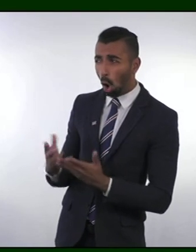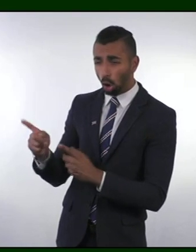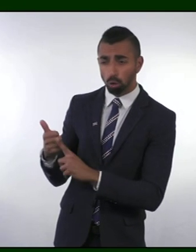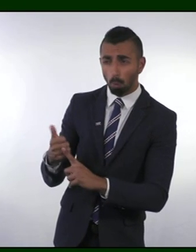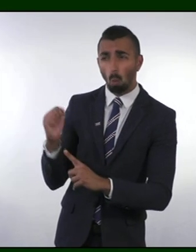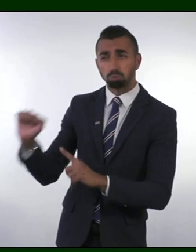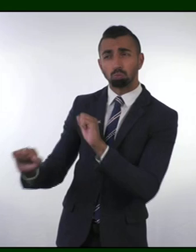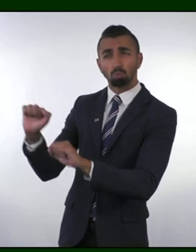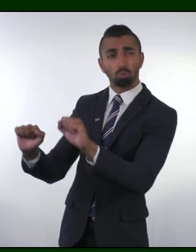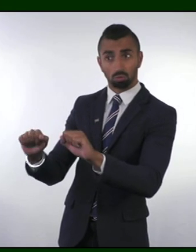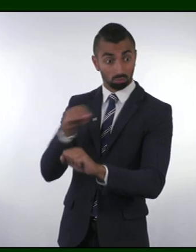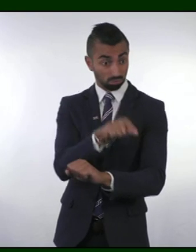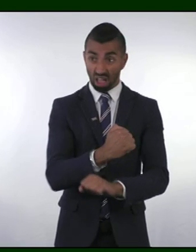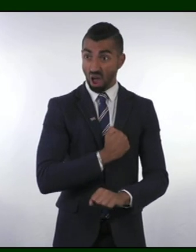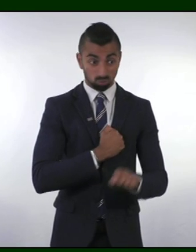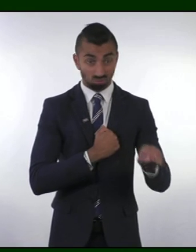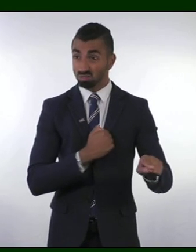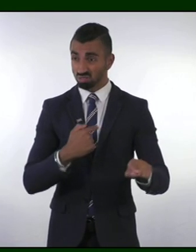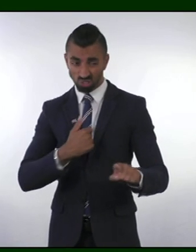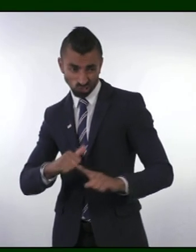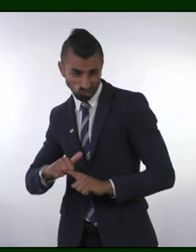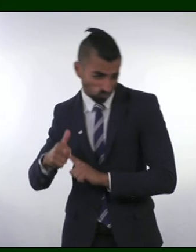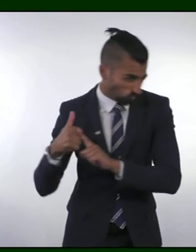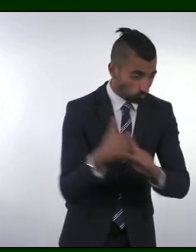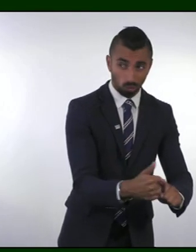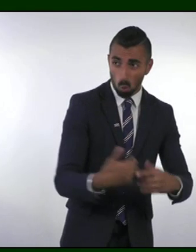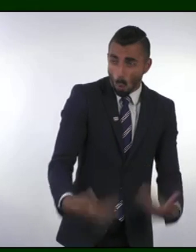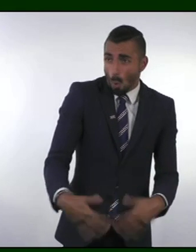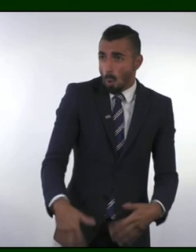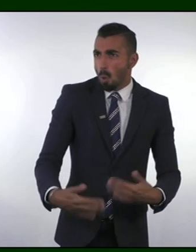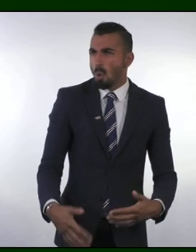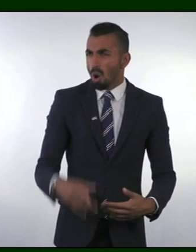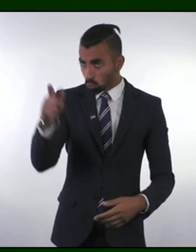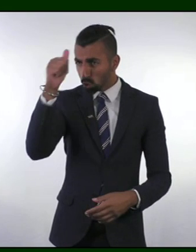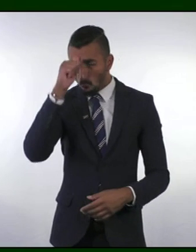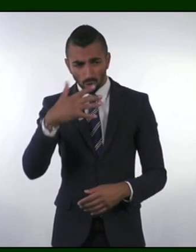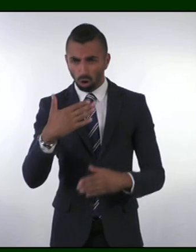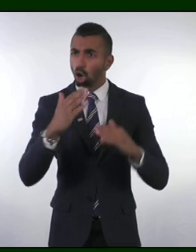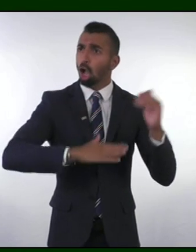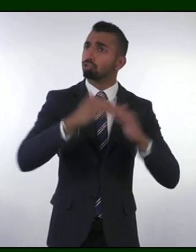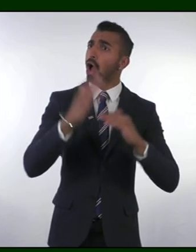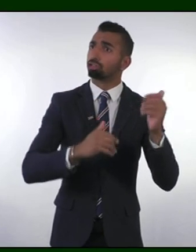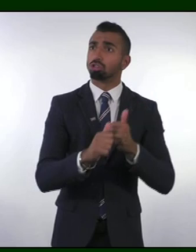That is considerable support that has already been provided. Also, 40% of those in the construction sector are self-employed.